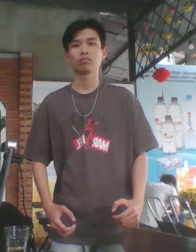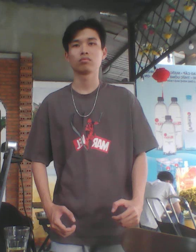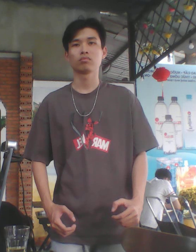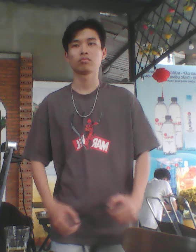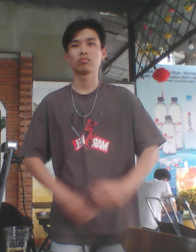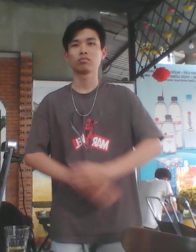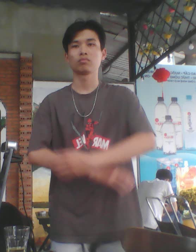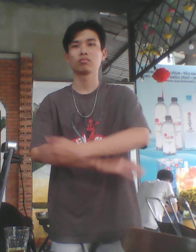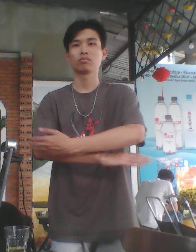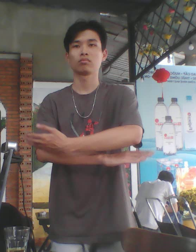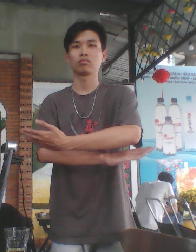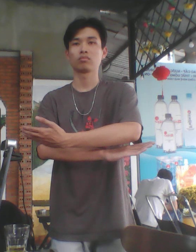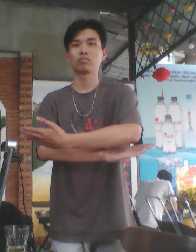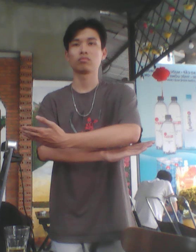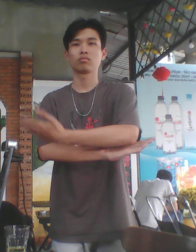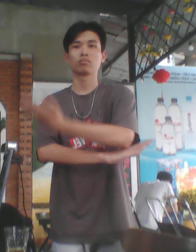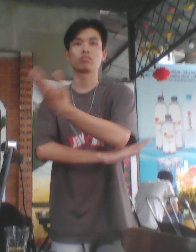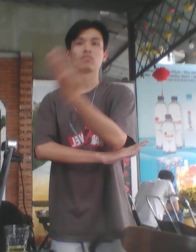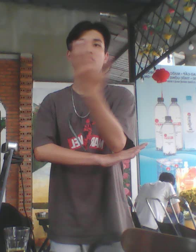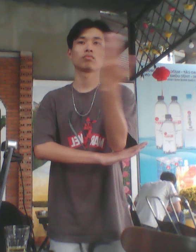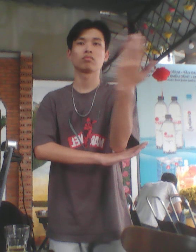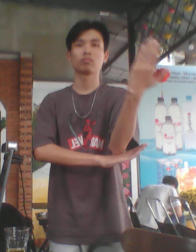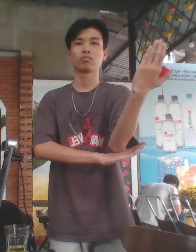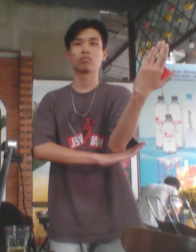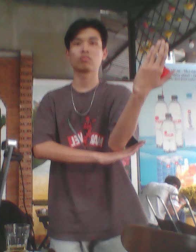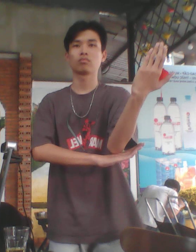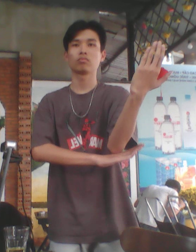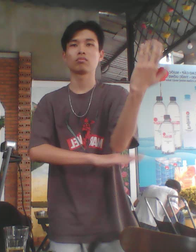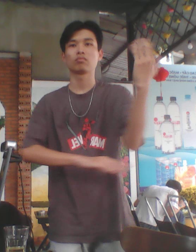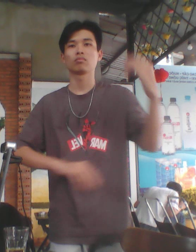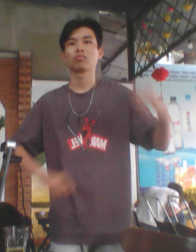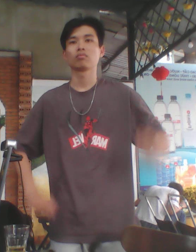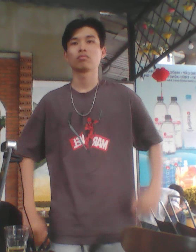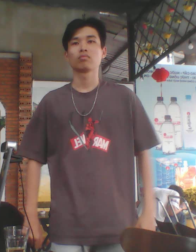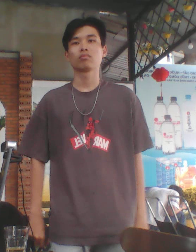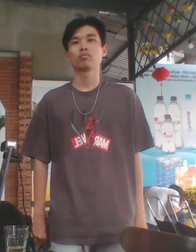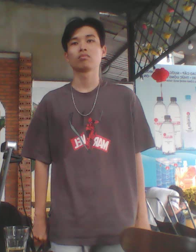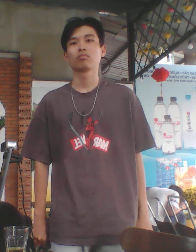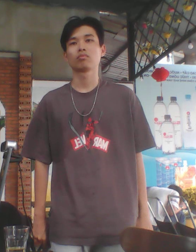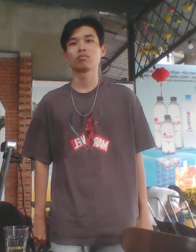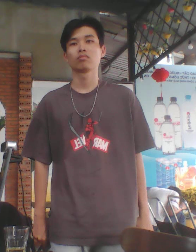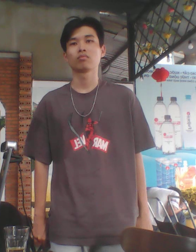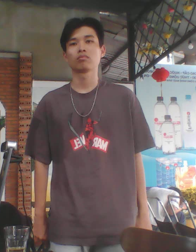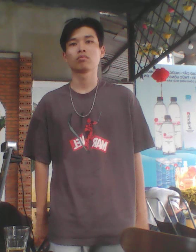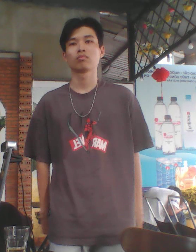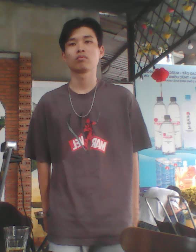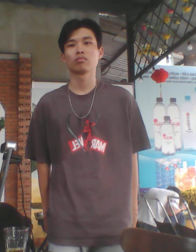buổi sáng